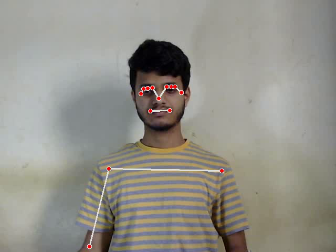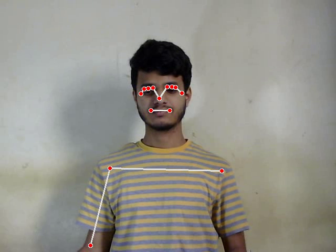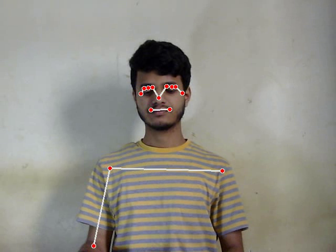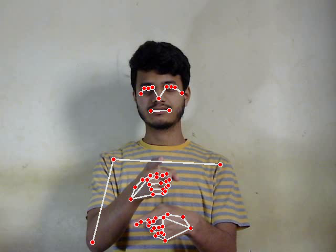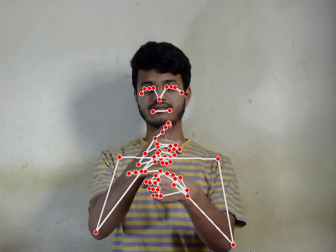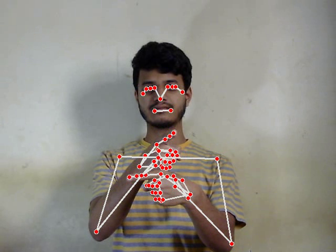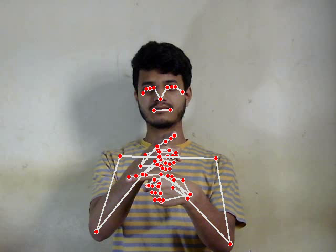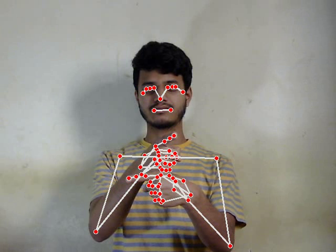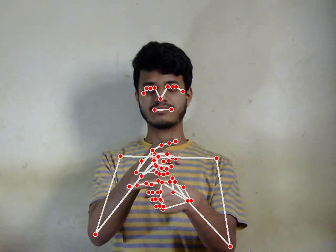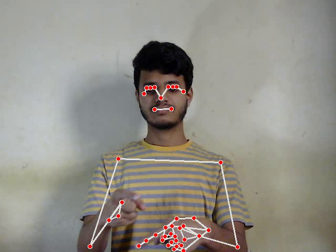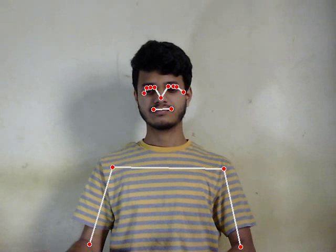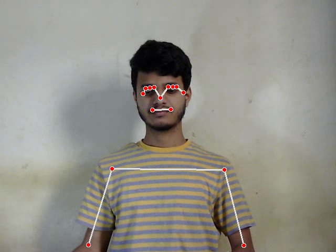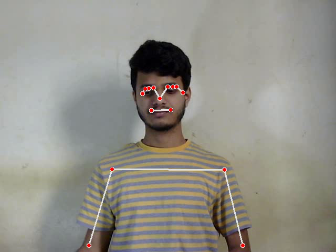right